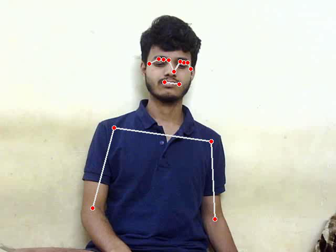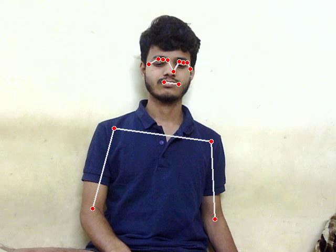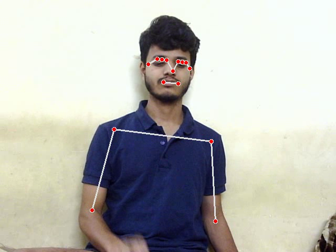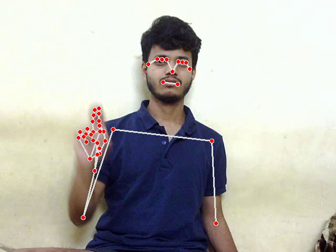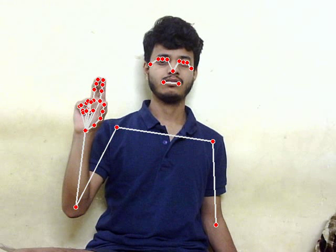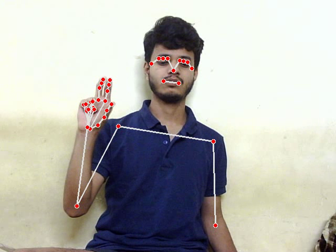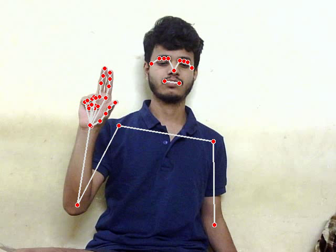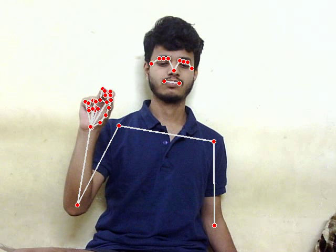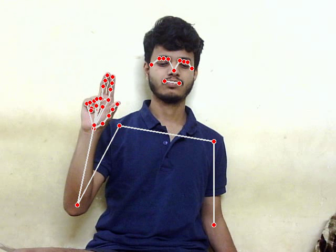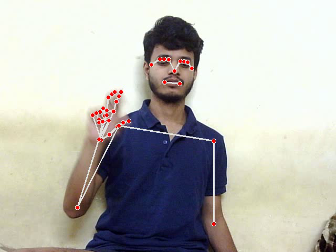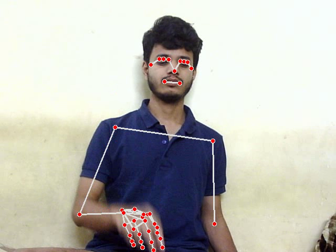no